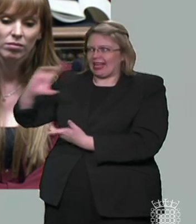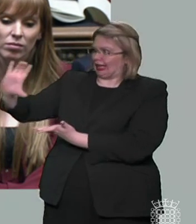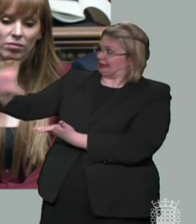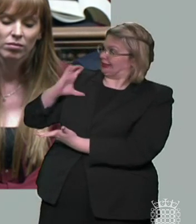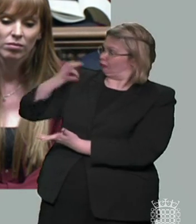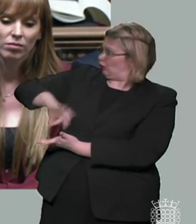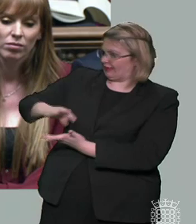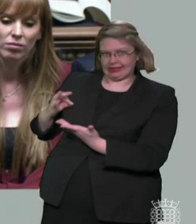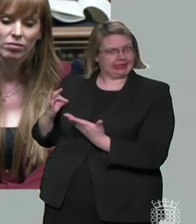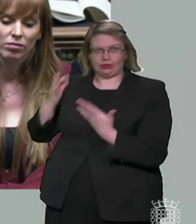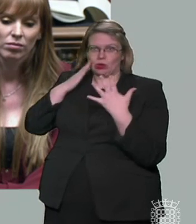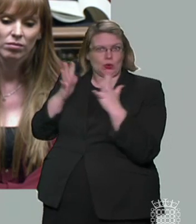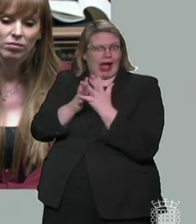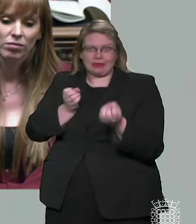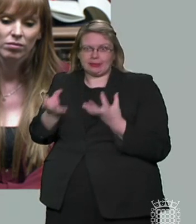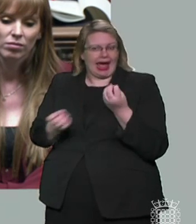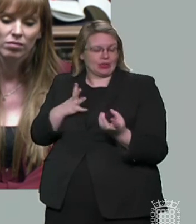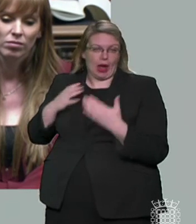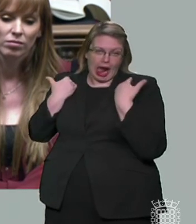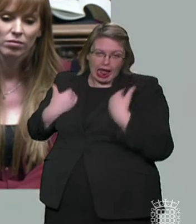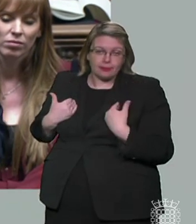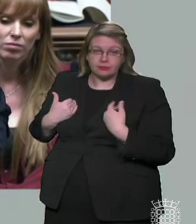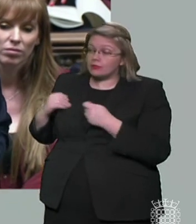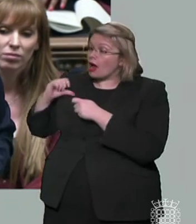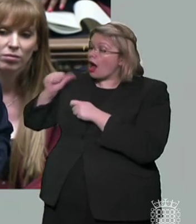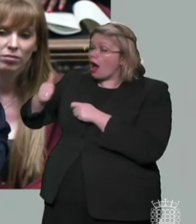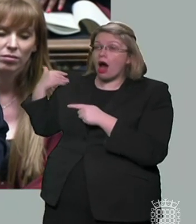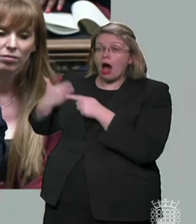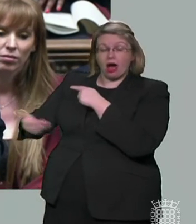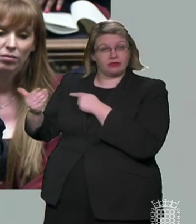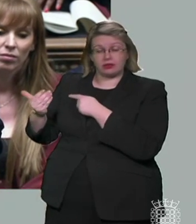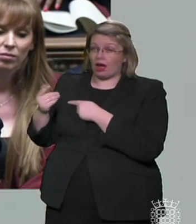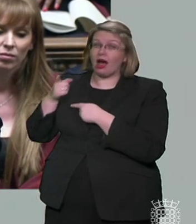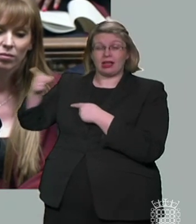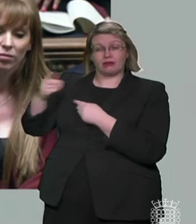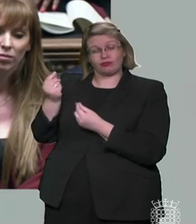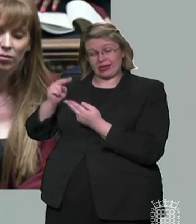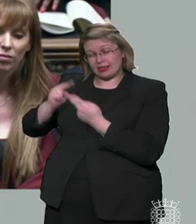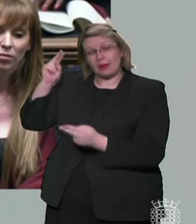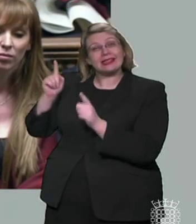Since then, the international price of oil and gas has skyrocketed, and so will their profits.